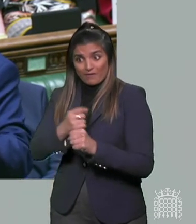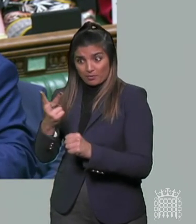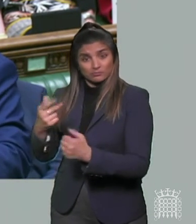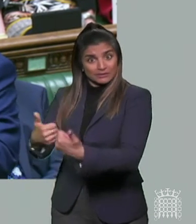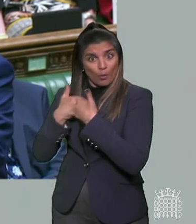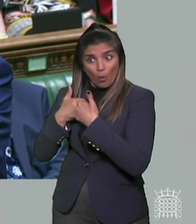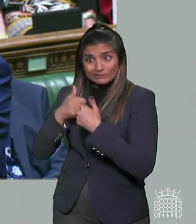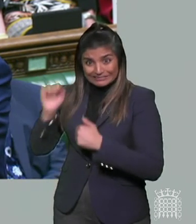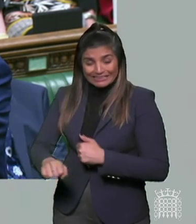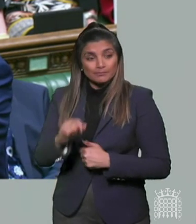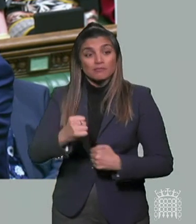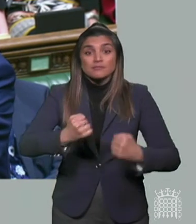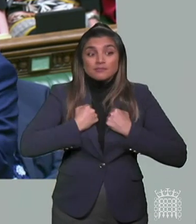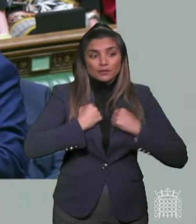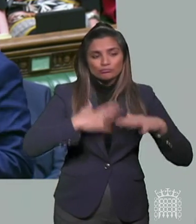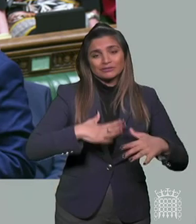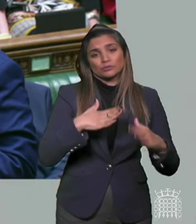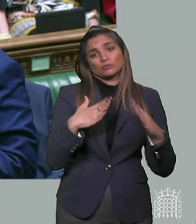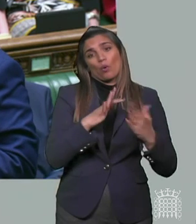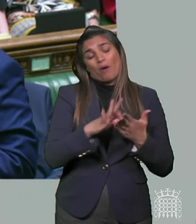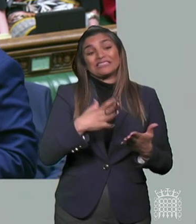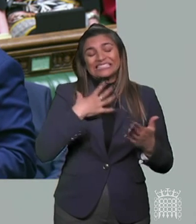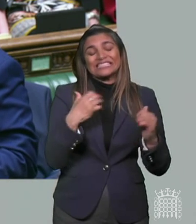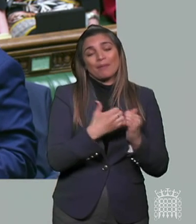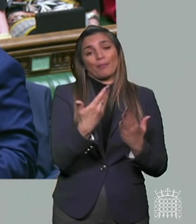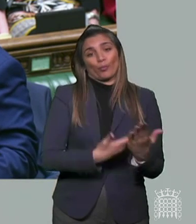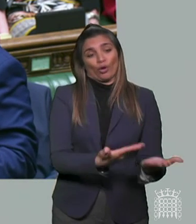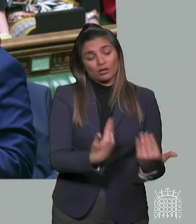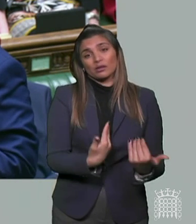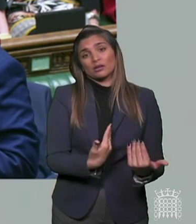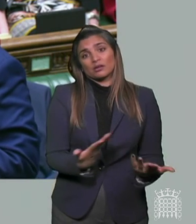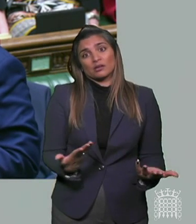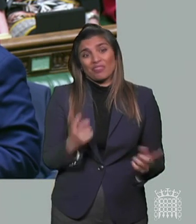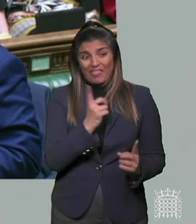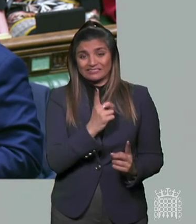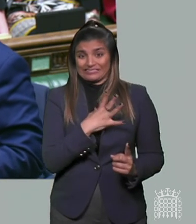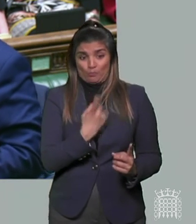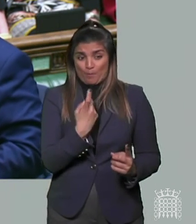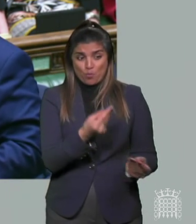We need the Home Office to give us the paperwork that will make it happen.